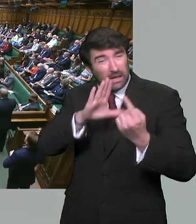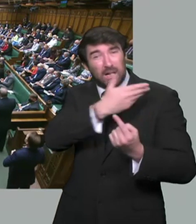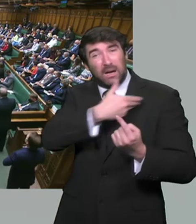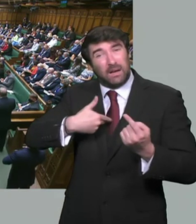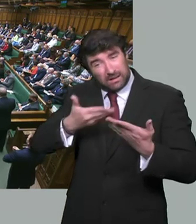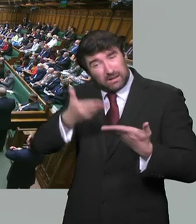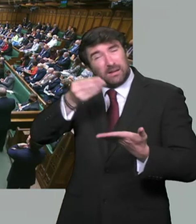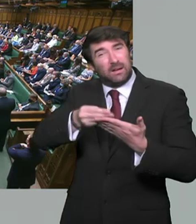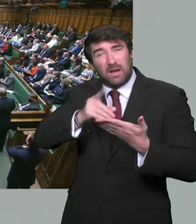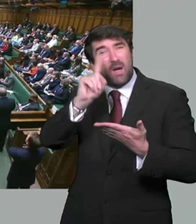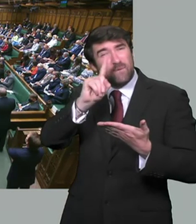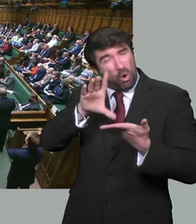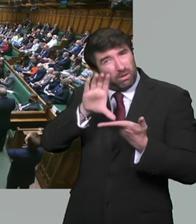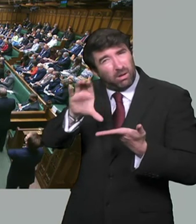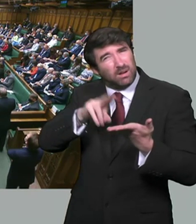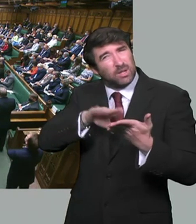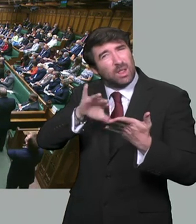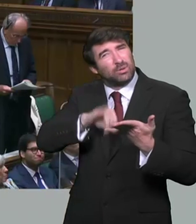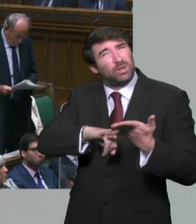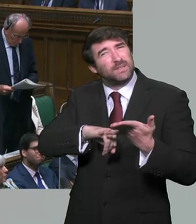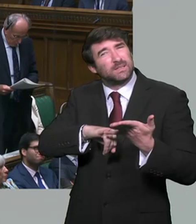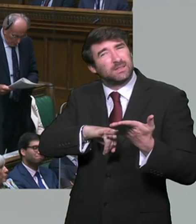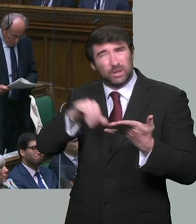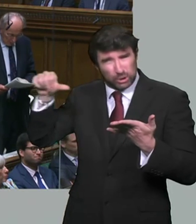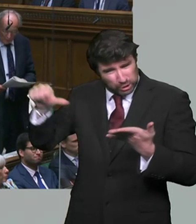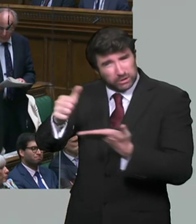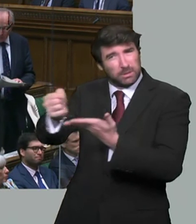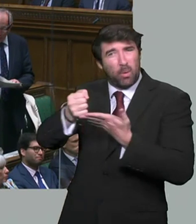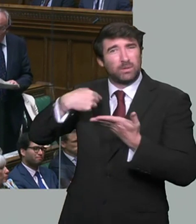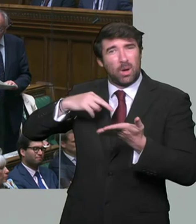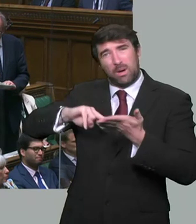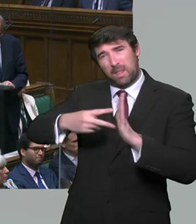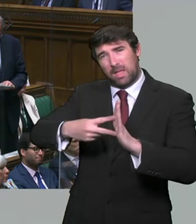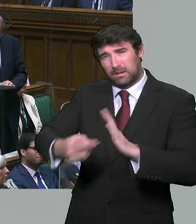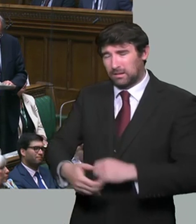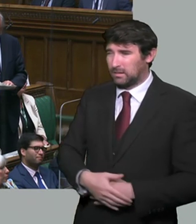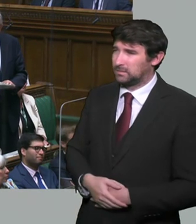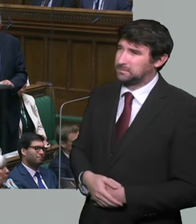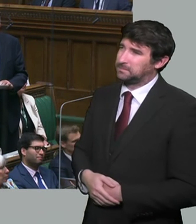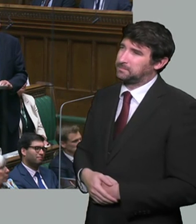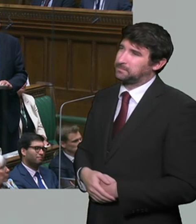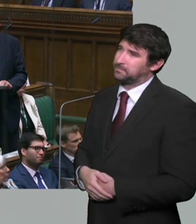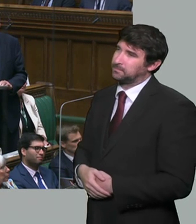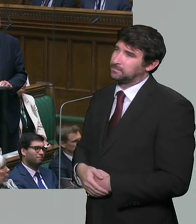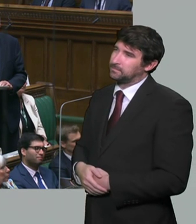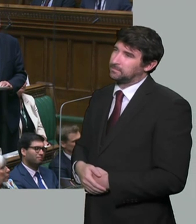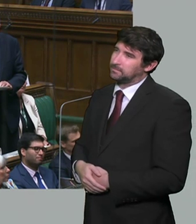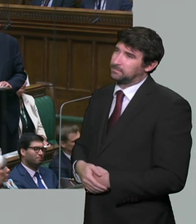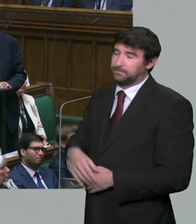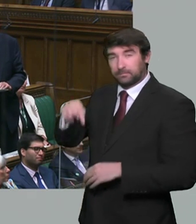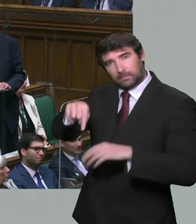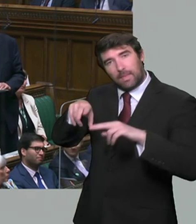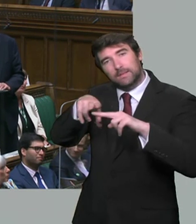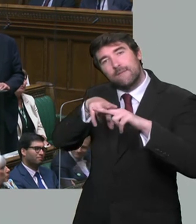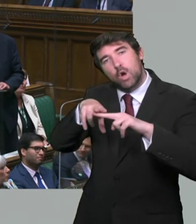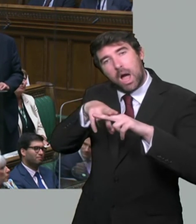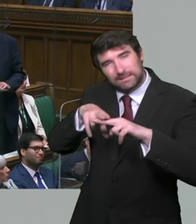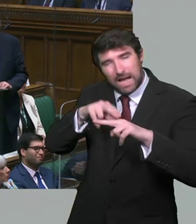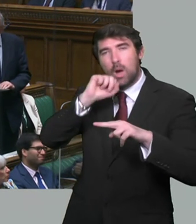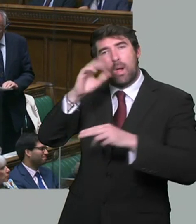This Friday my private Member’s Bill, the Asylum Seekers Bill, will have its Second Reading.